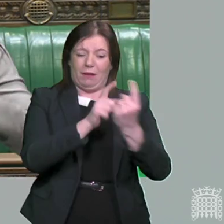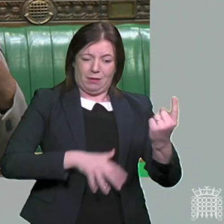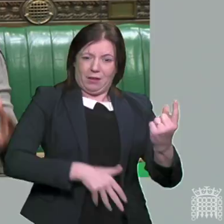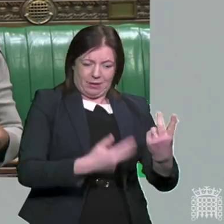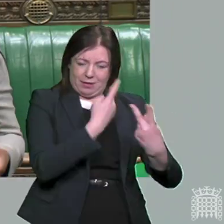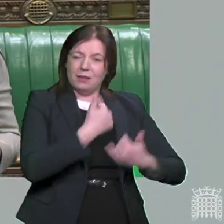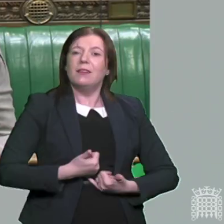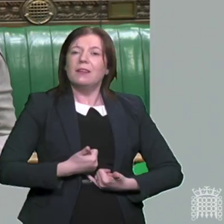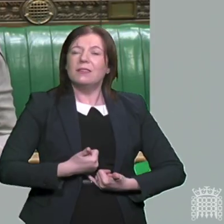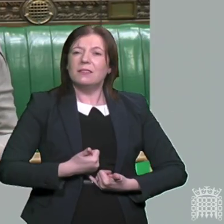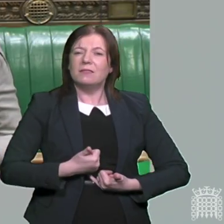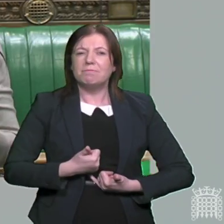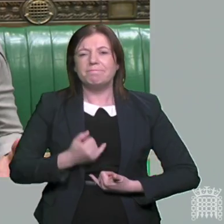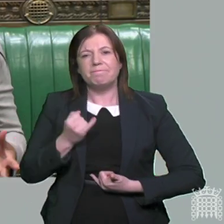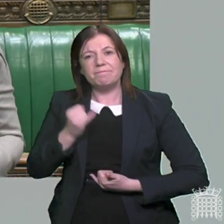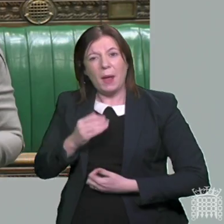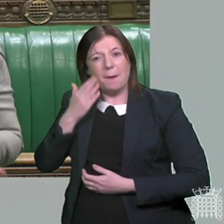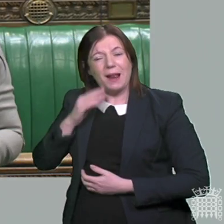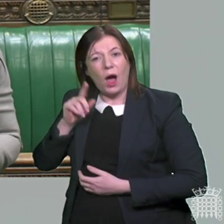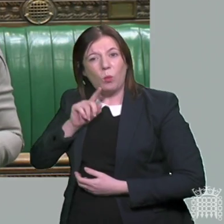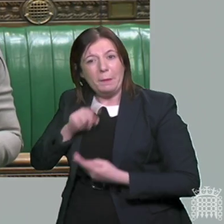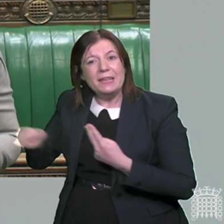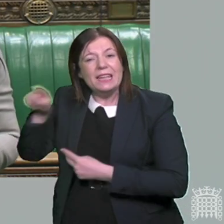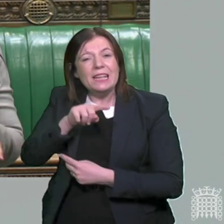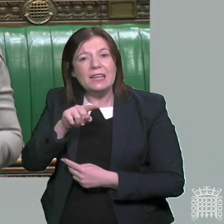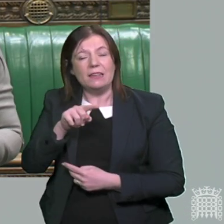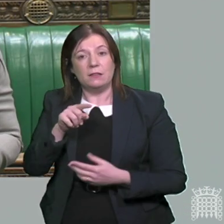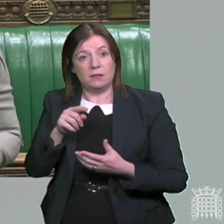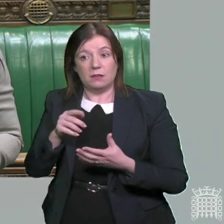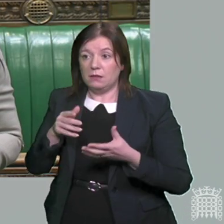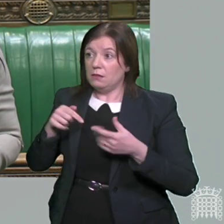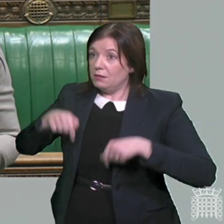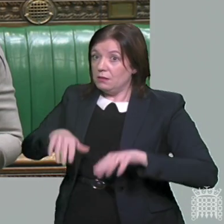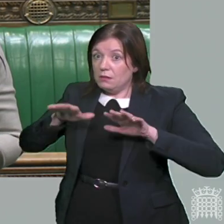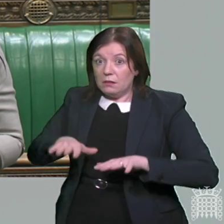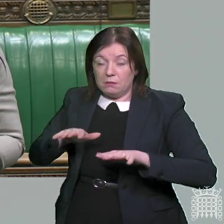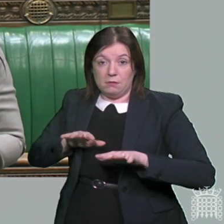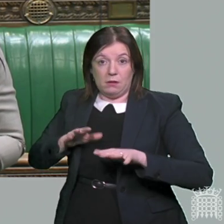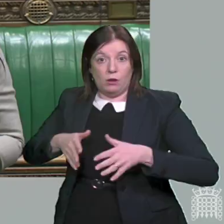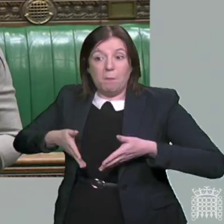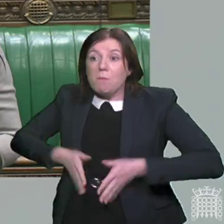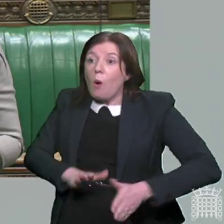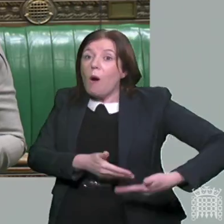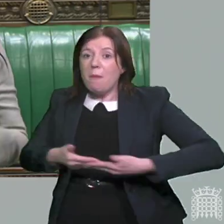That is compounded by the fact that black women in this country are still four times more likely to die from childbirth.